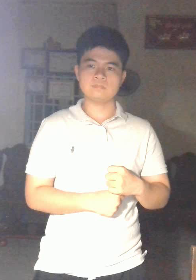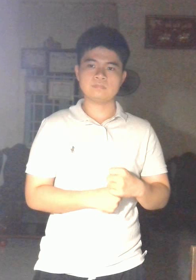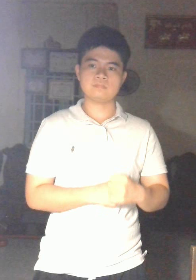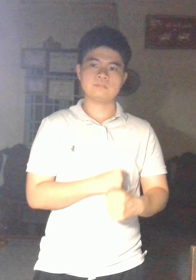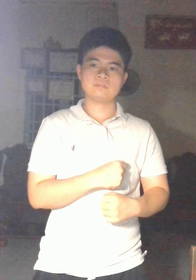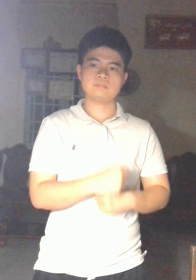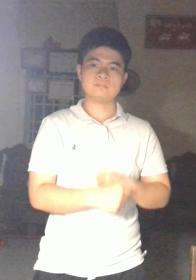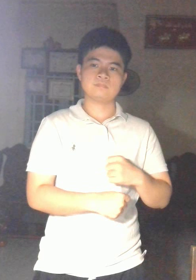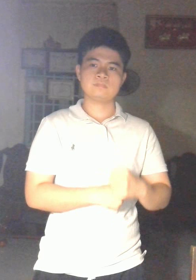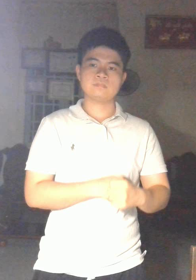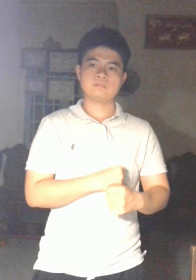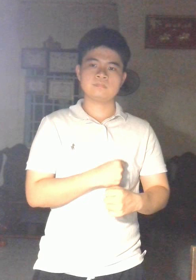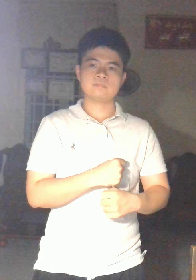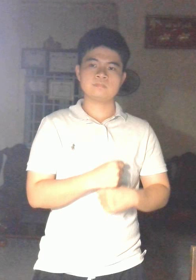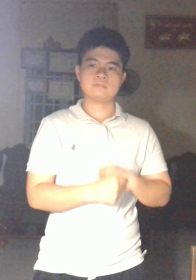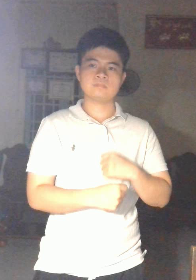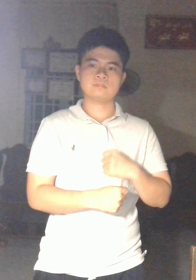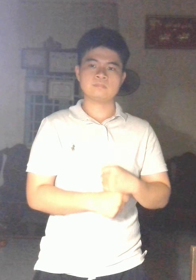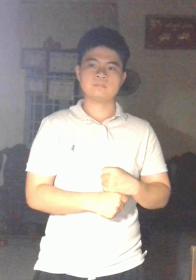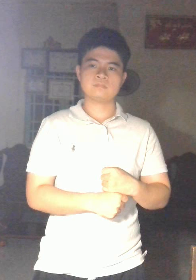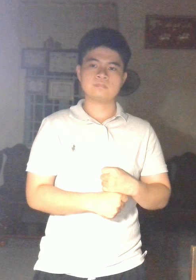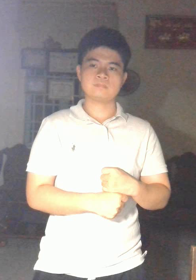quanh nam